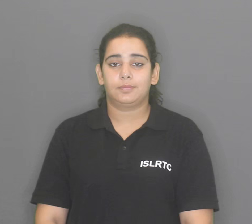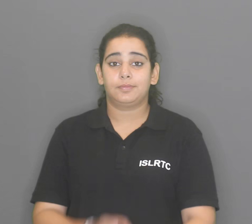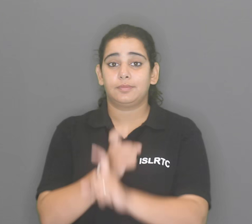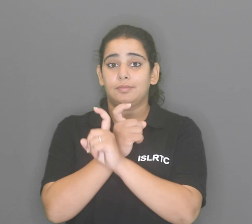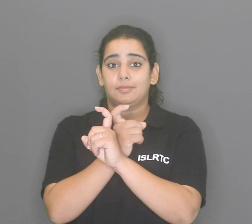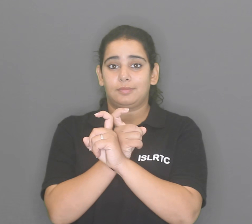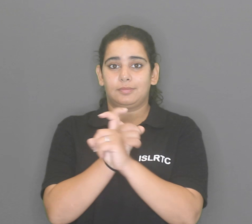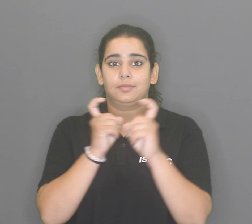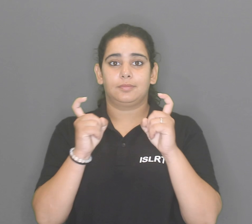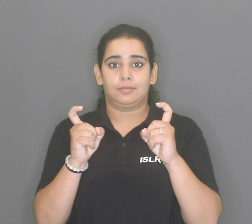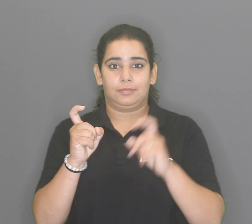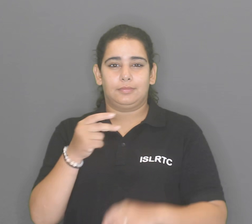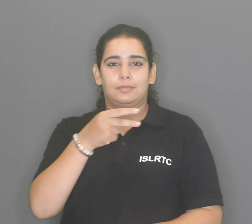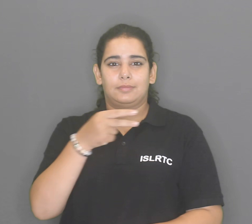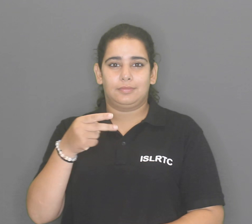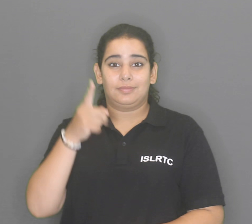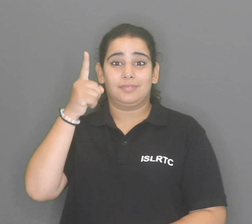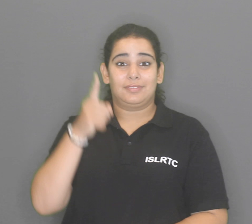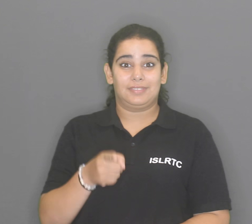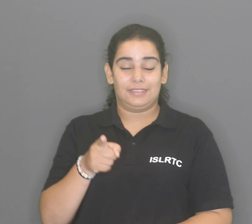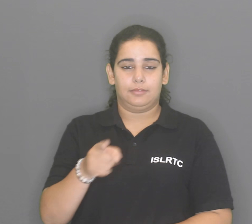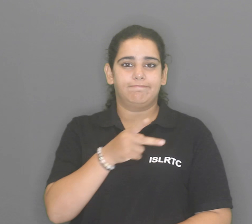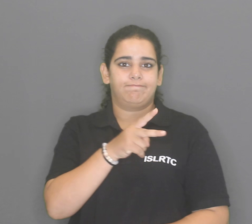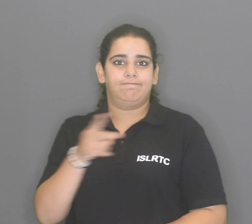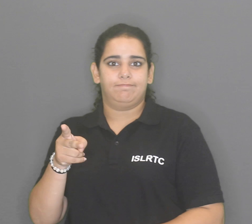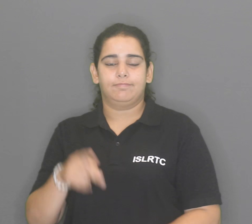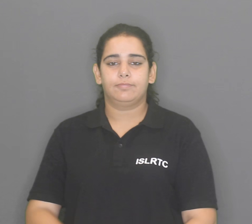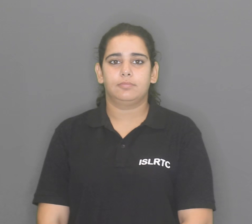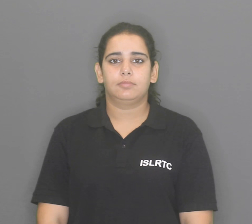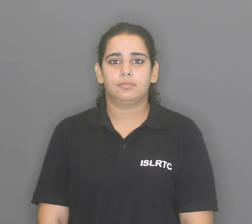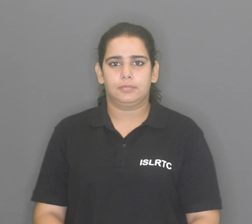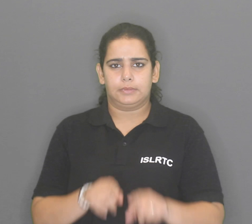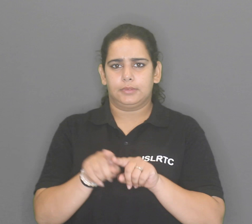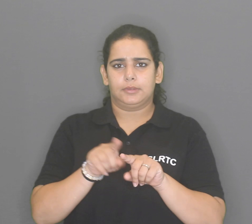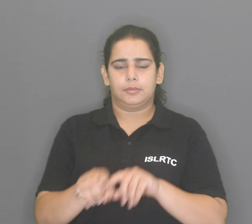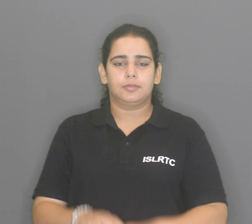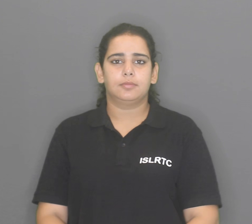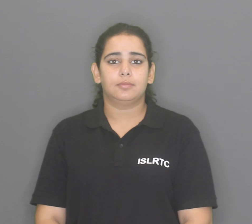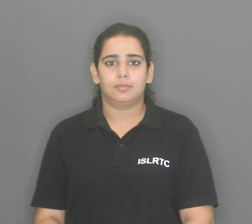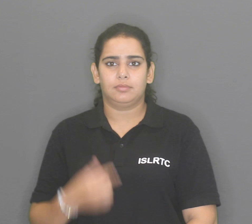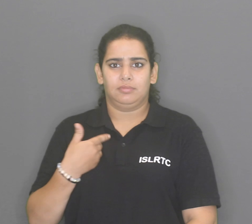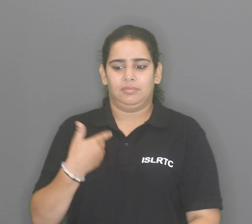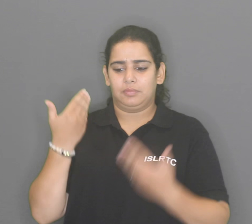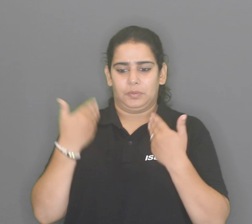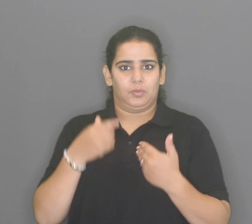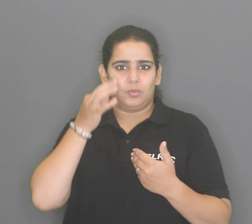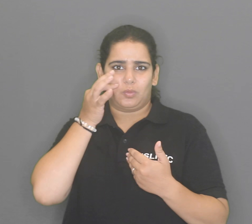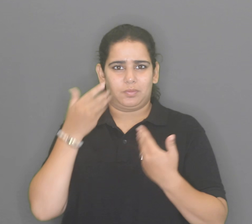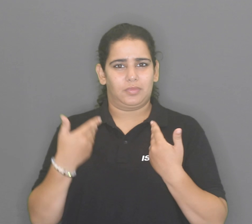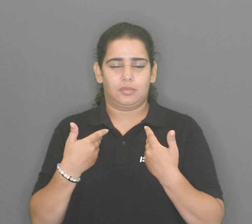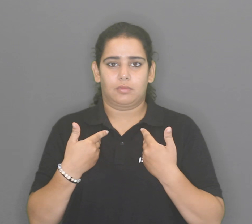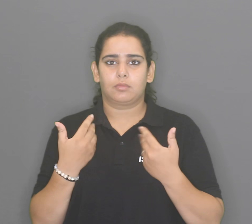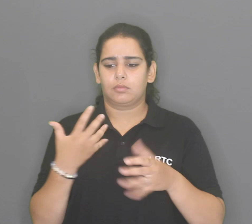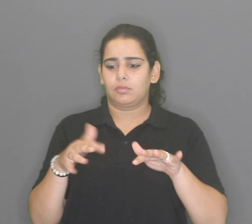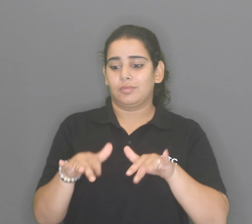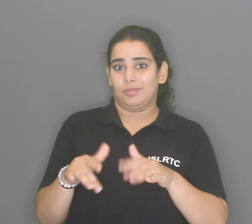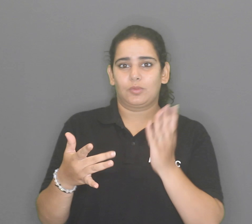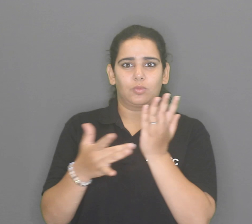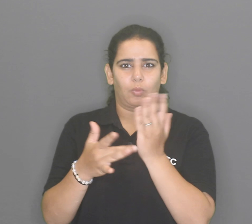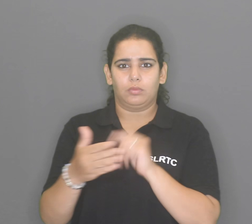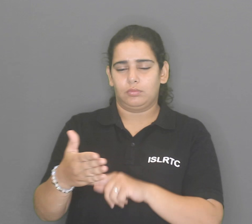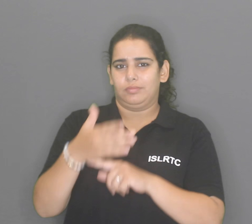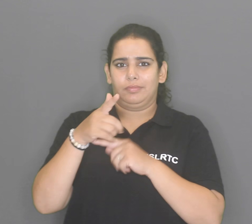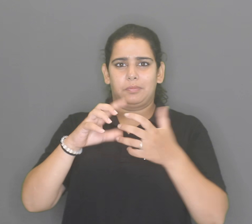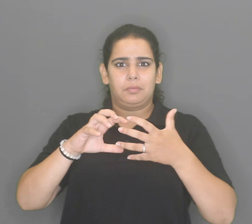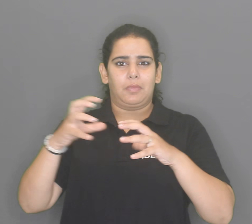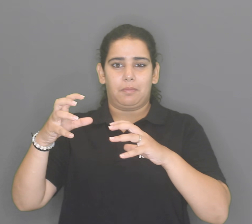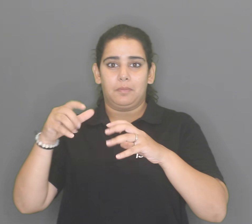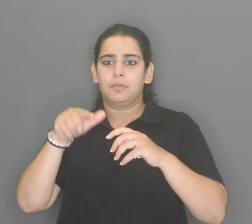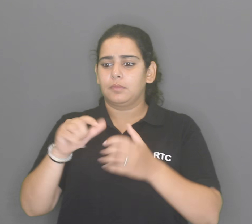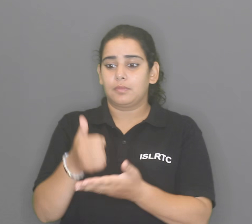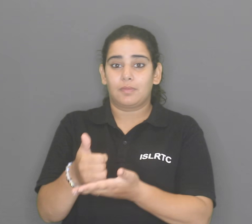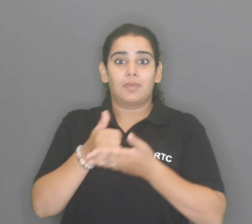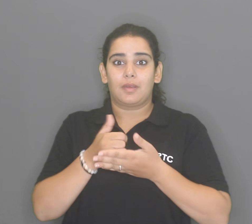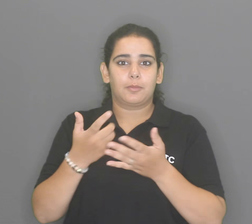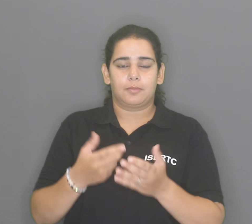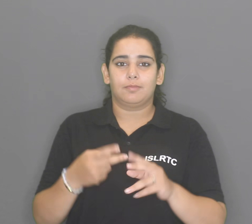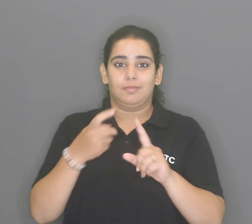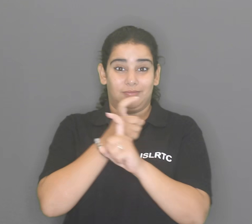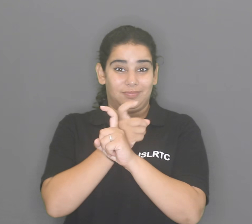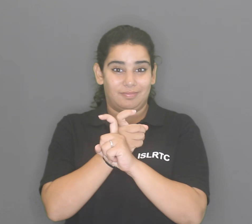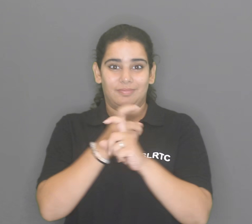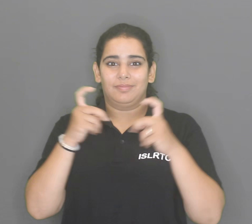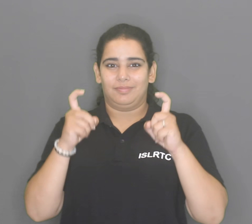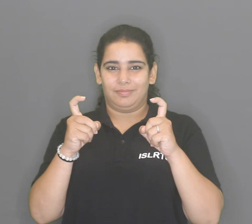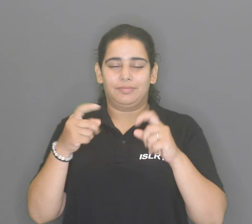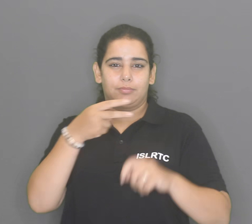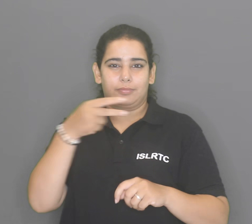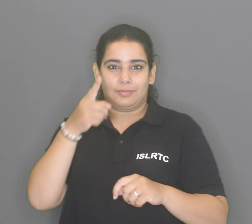Source Code A text listing of commands to be compiled or assembled into an executable computer program